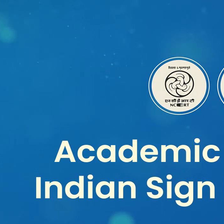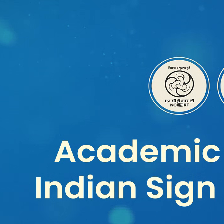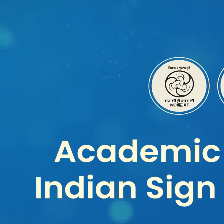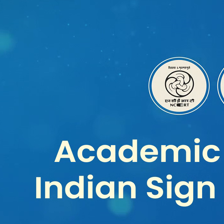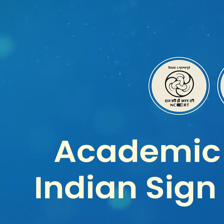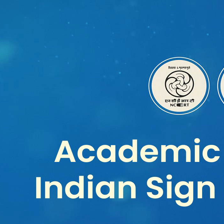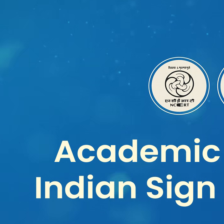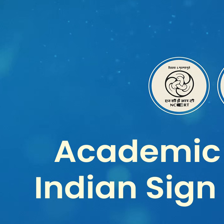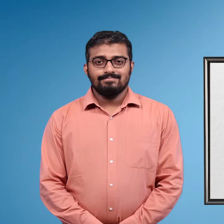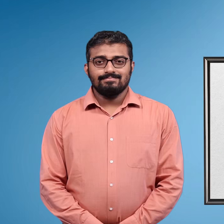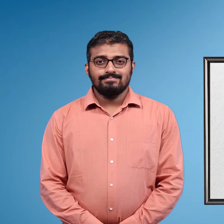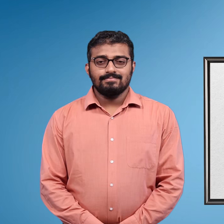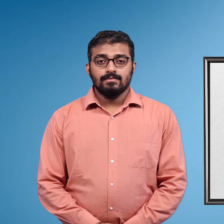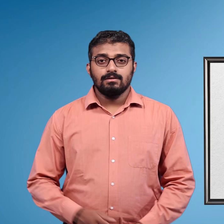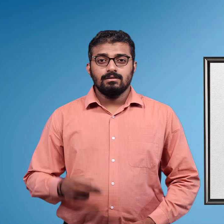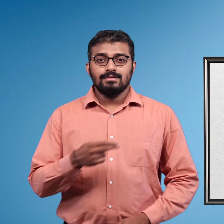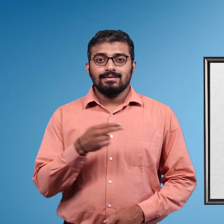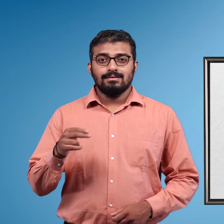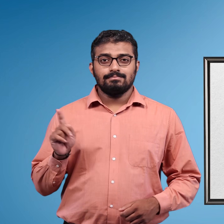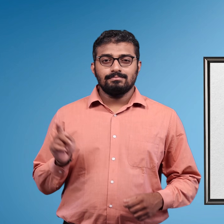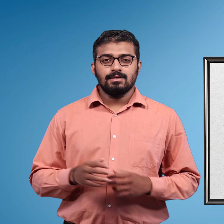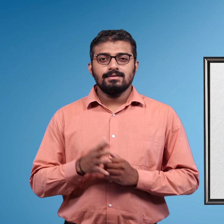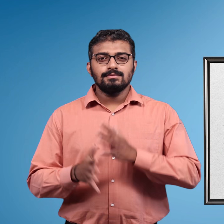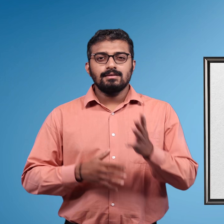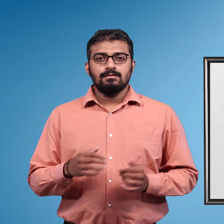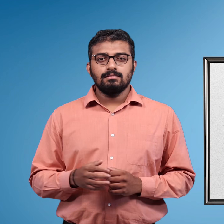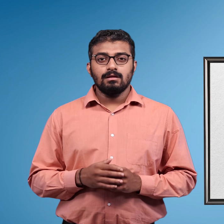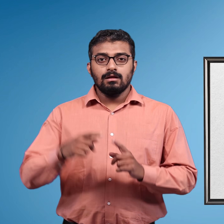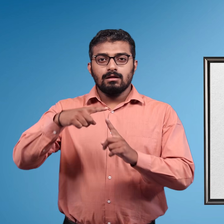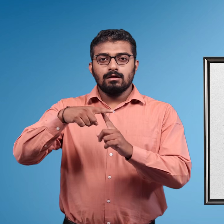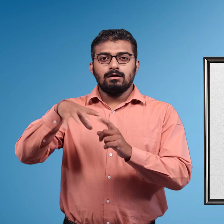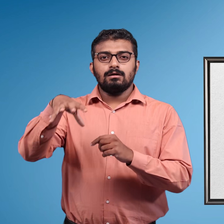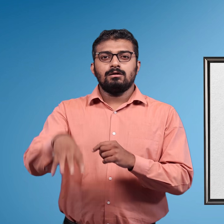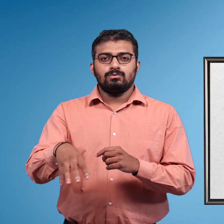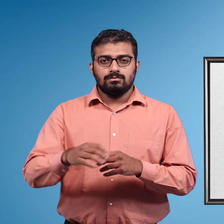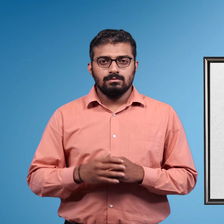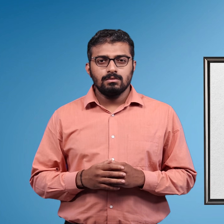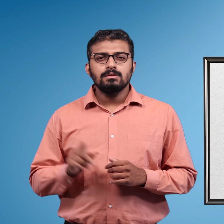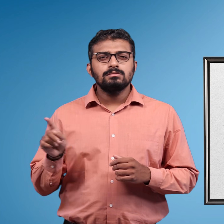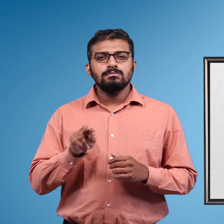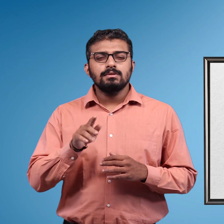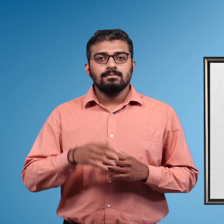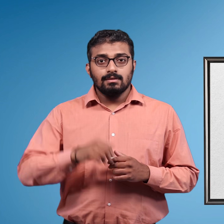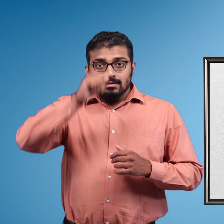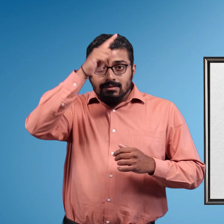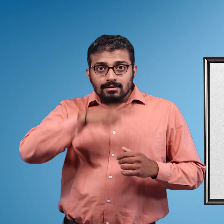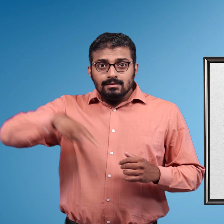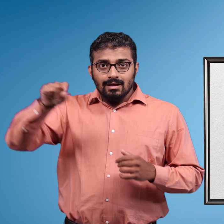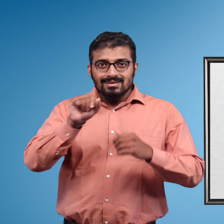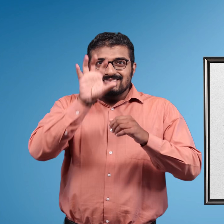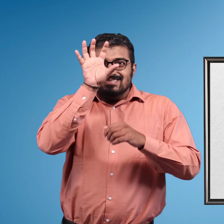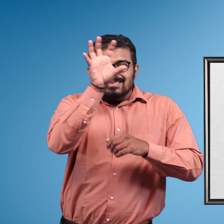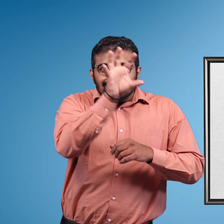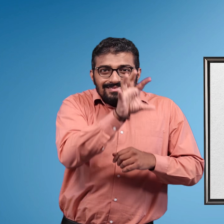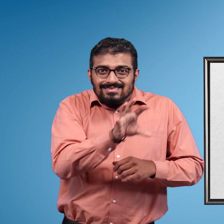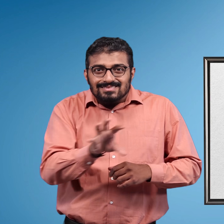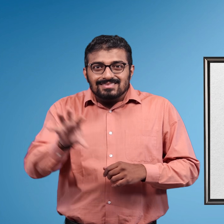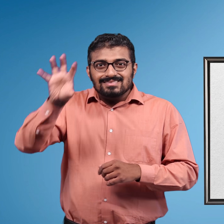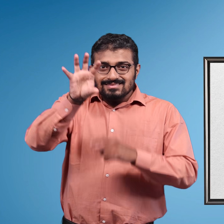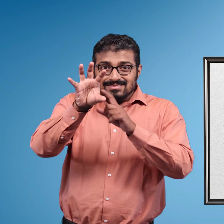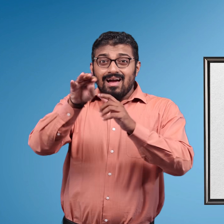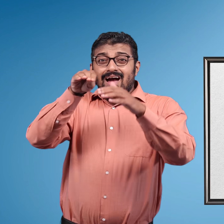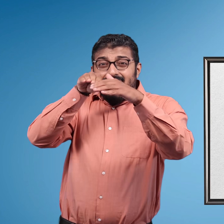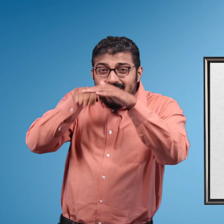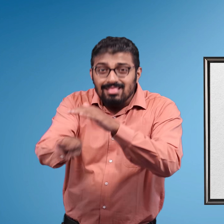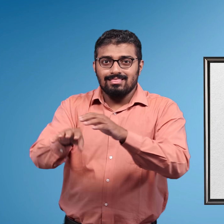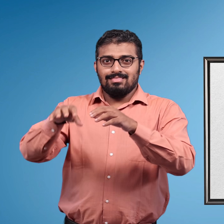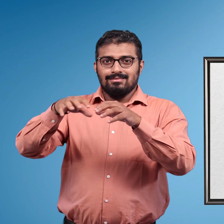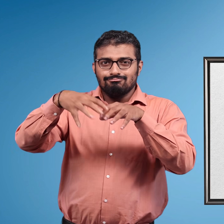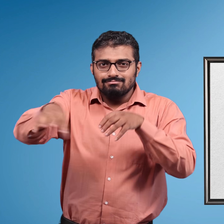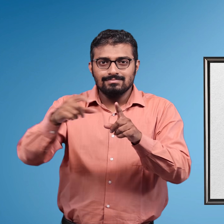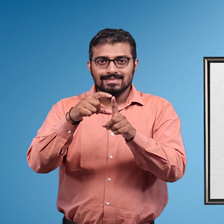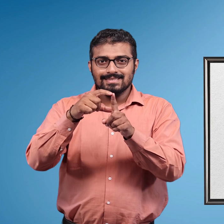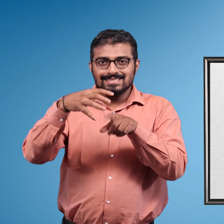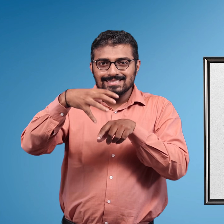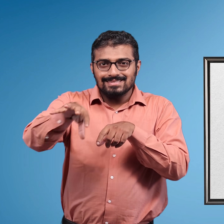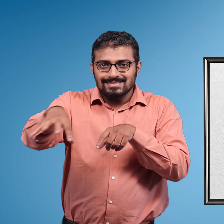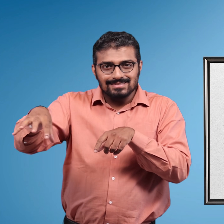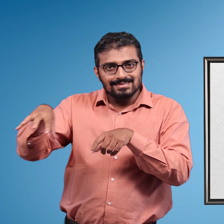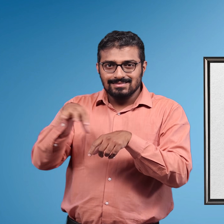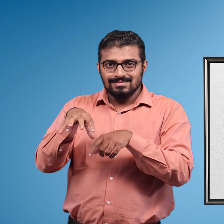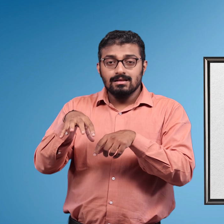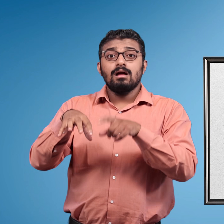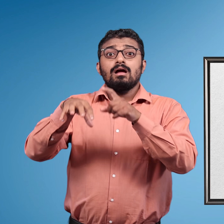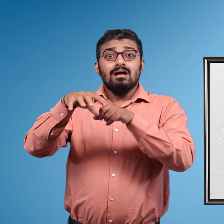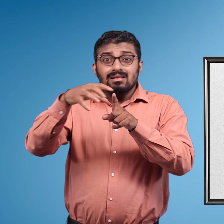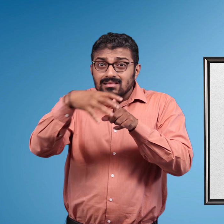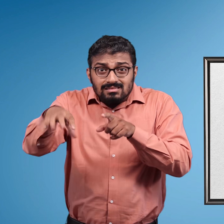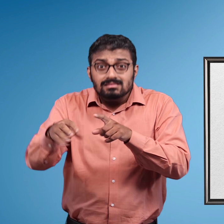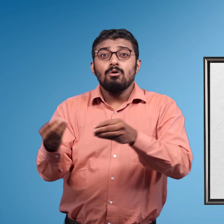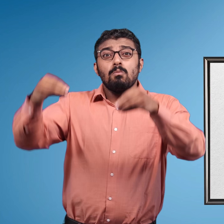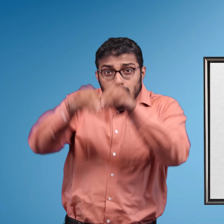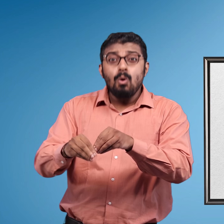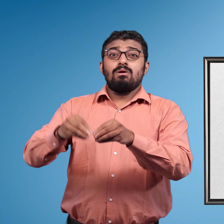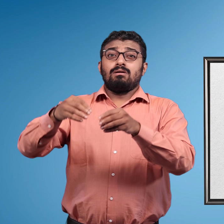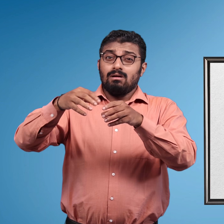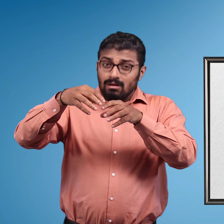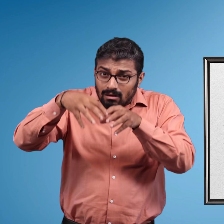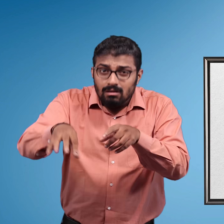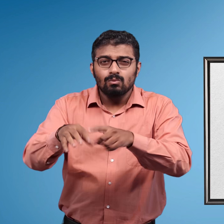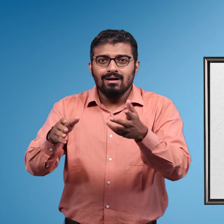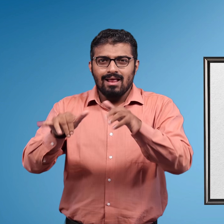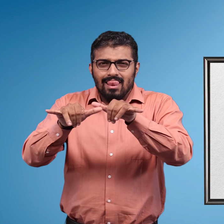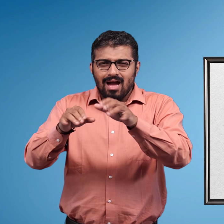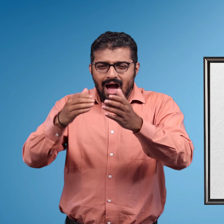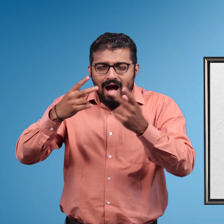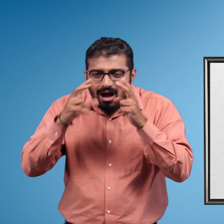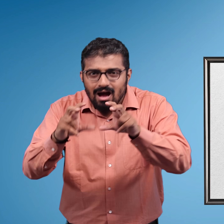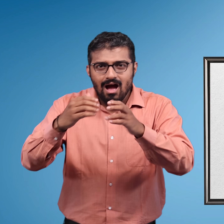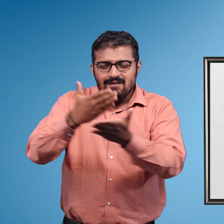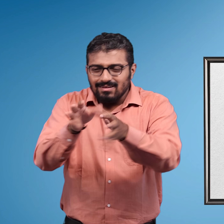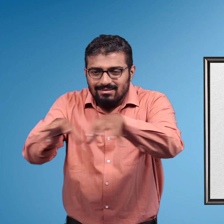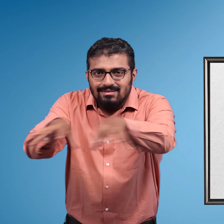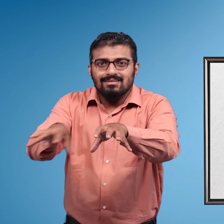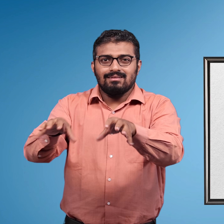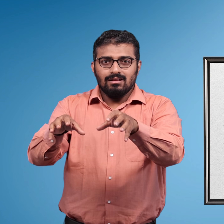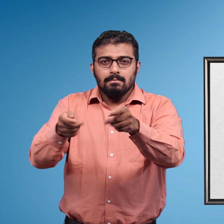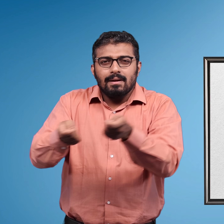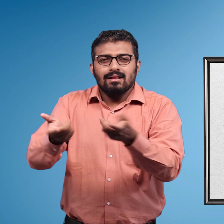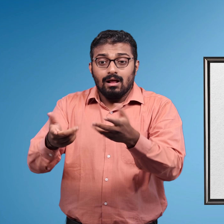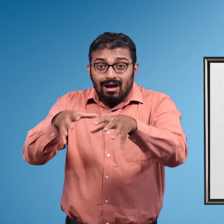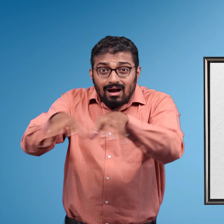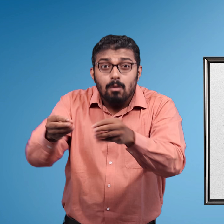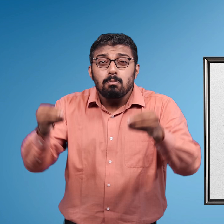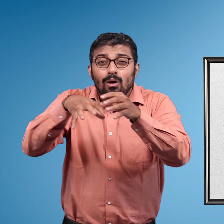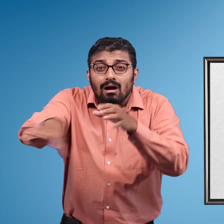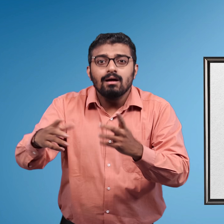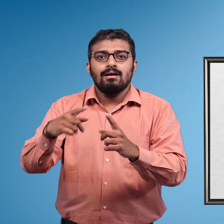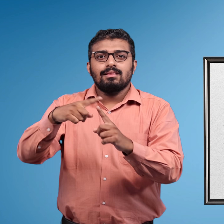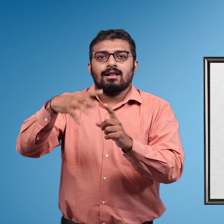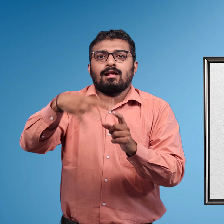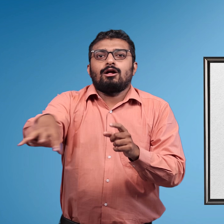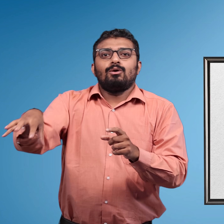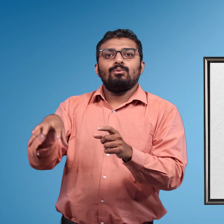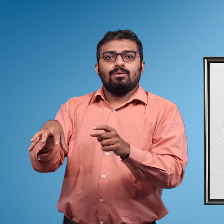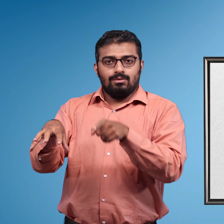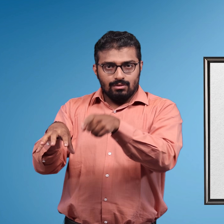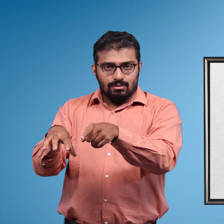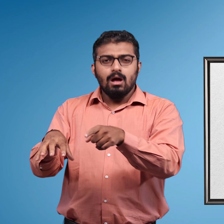This sign means tehsil. All states in India are divided into districts. For managing matters relating to land these districts are further sub-divided.